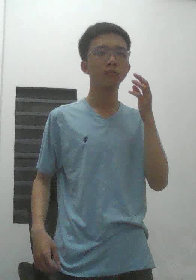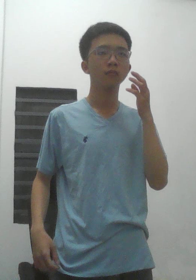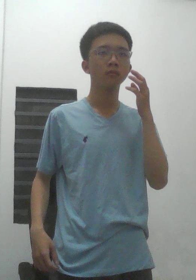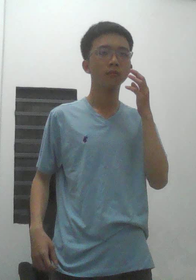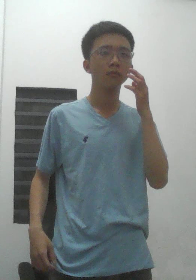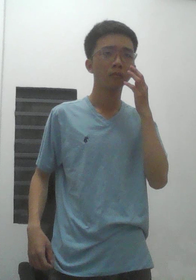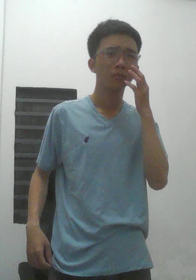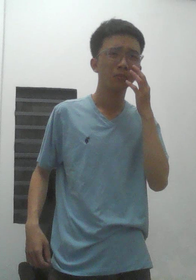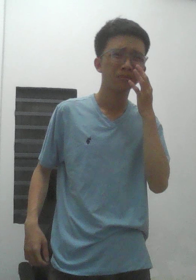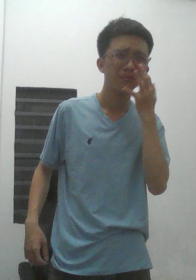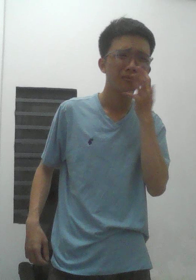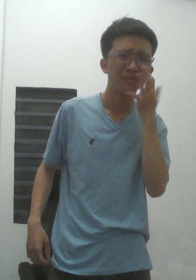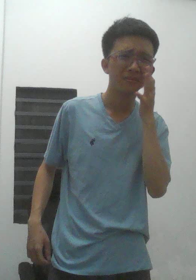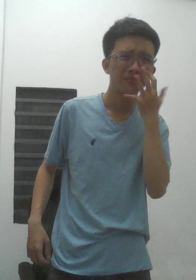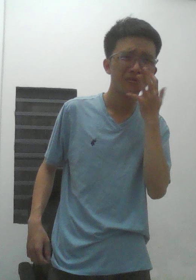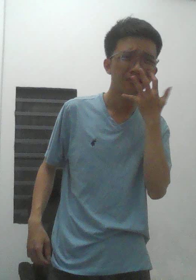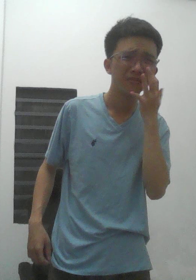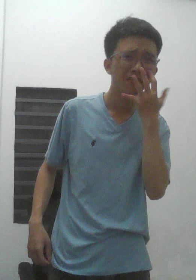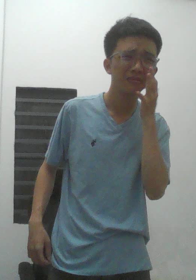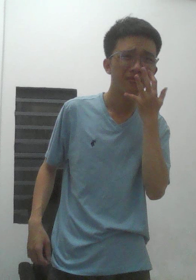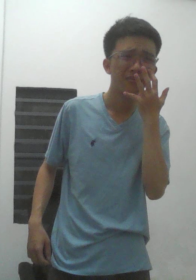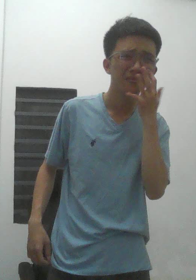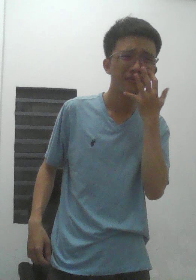kinh tom